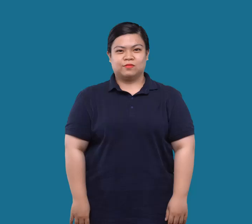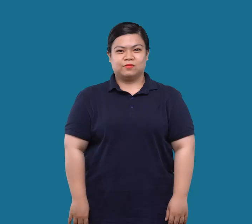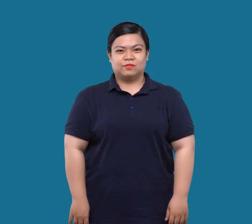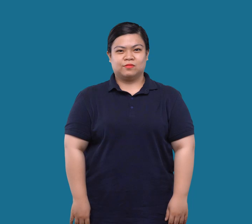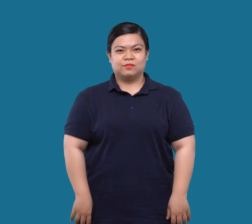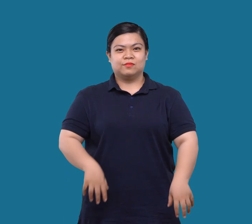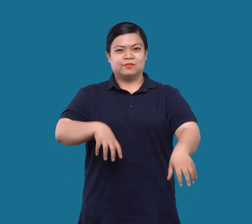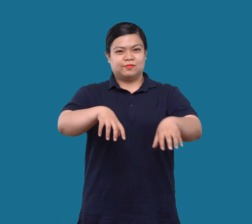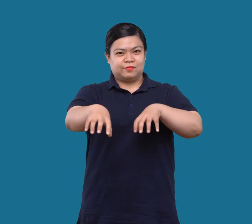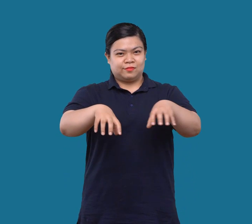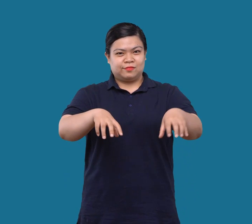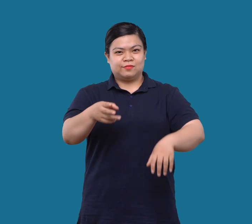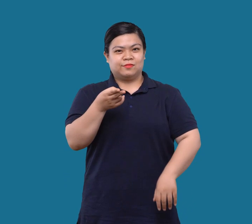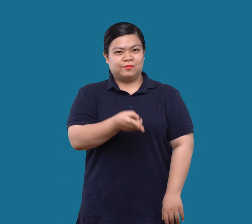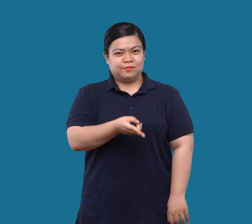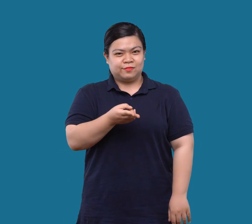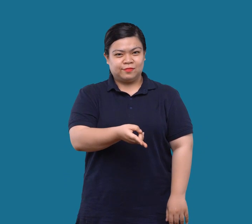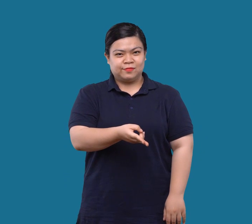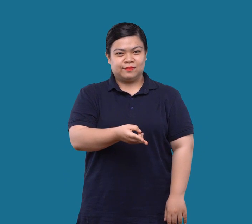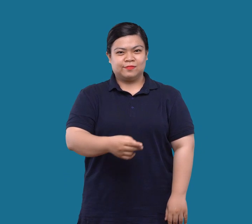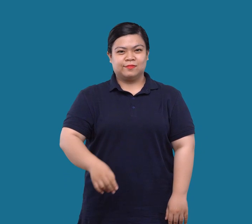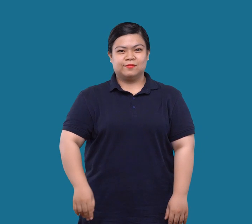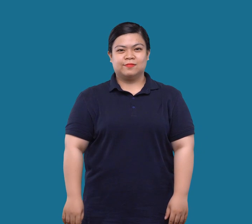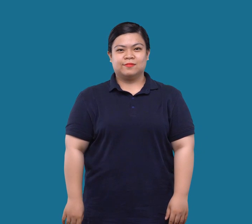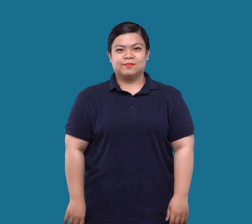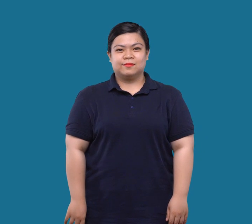chăn nuôi